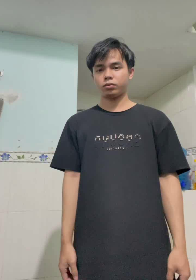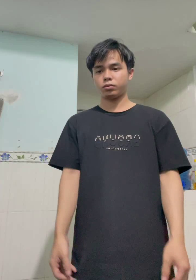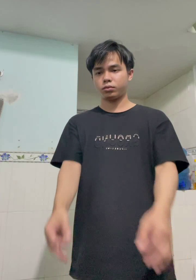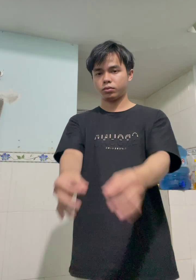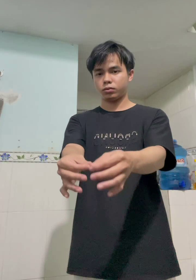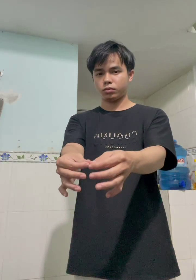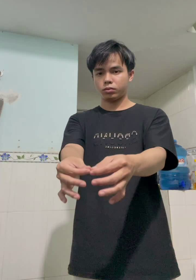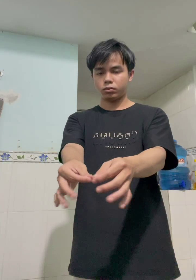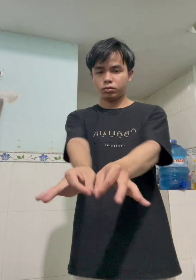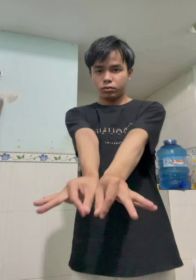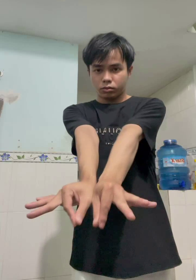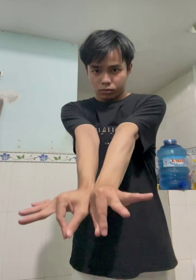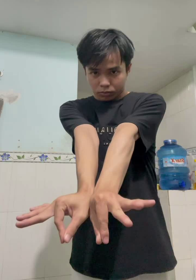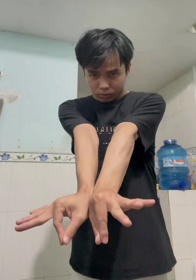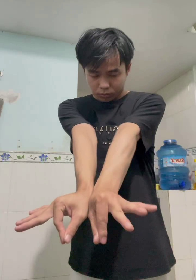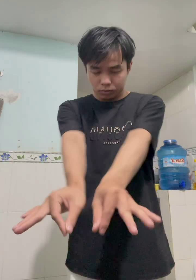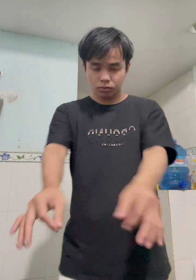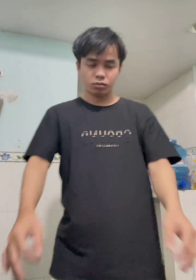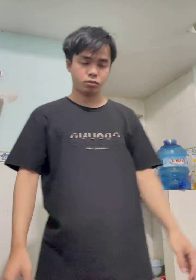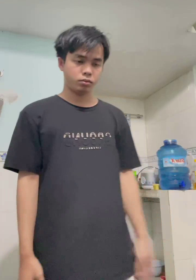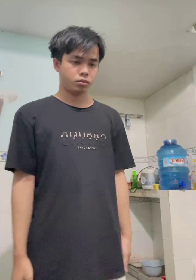cai gi